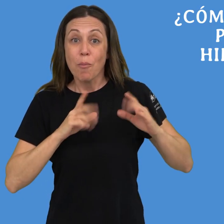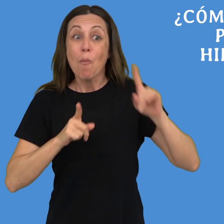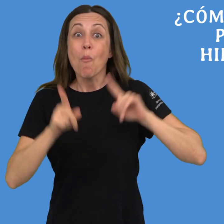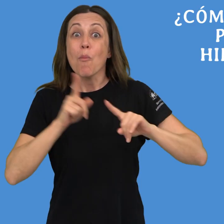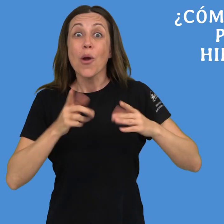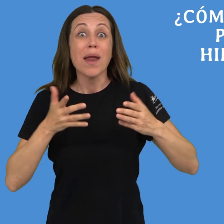problema